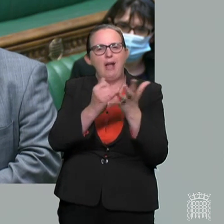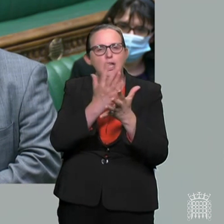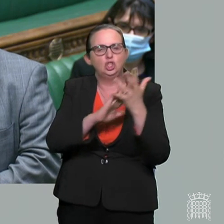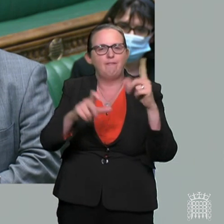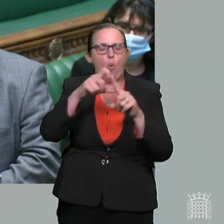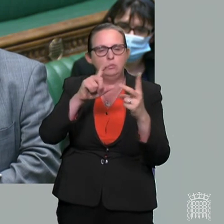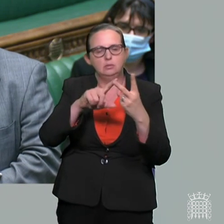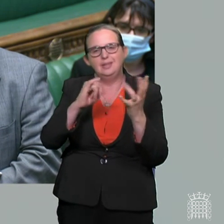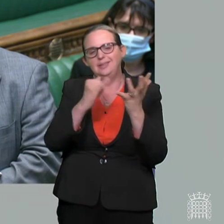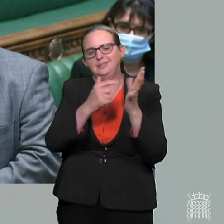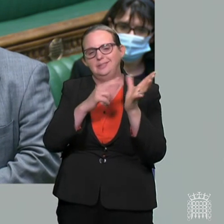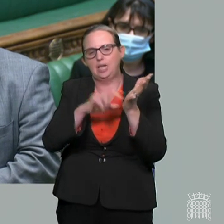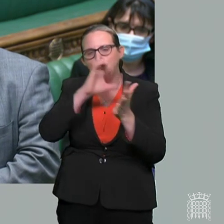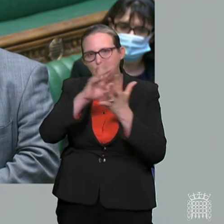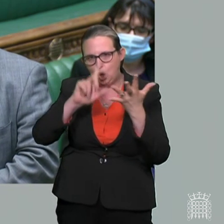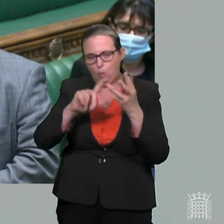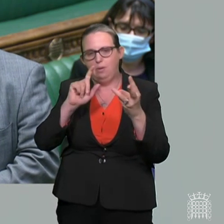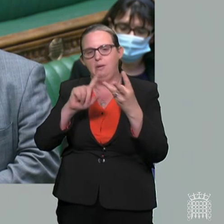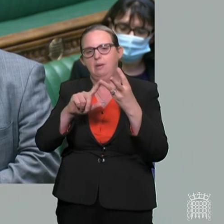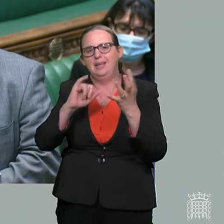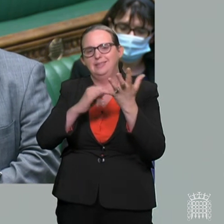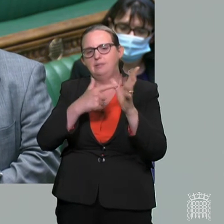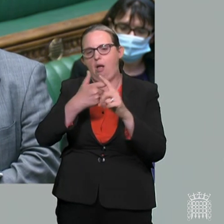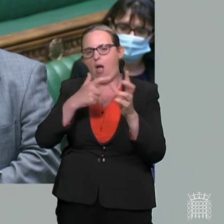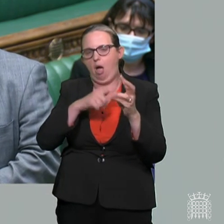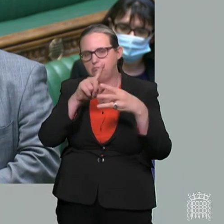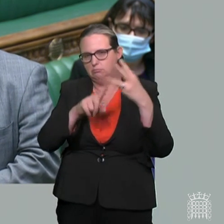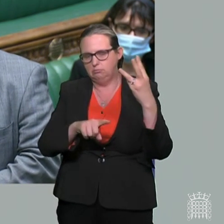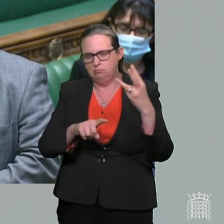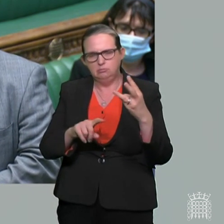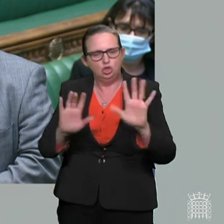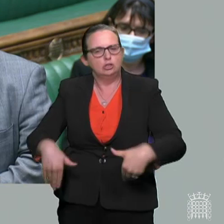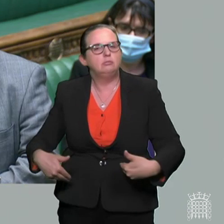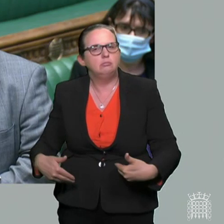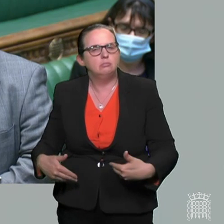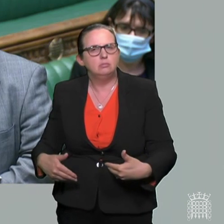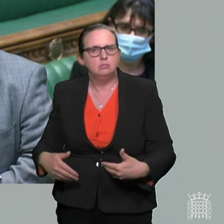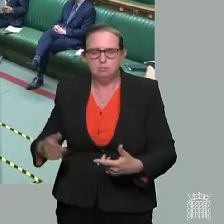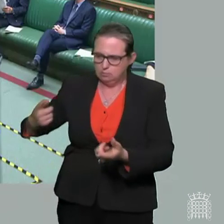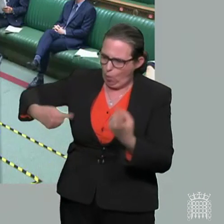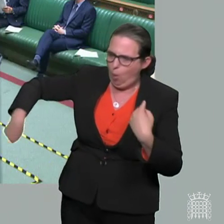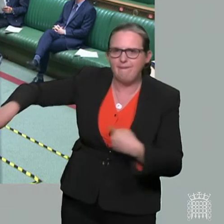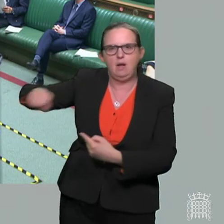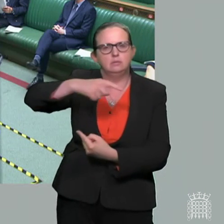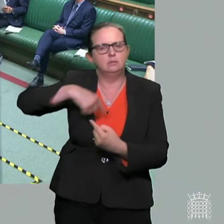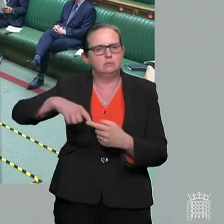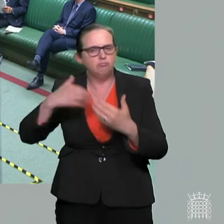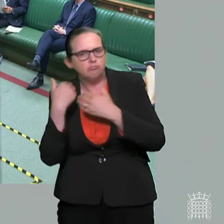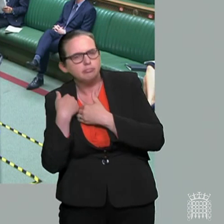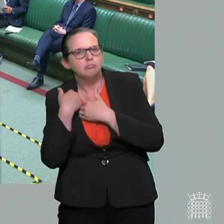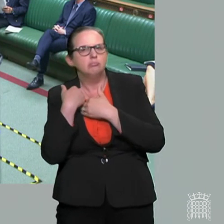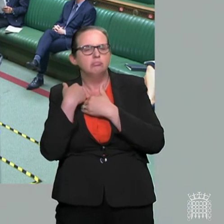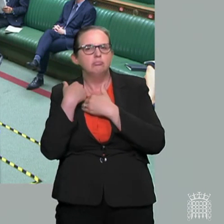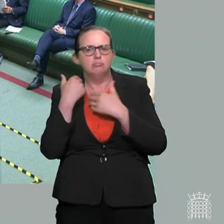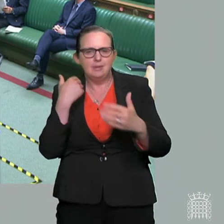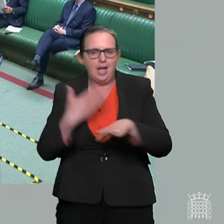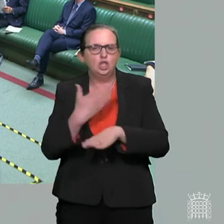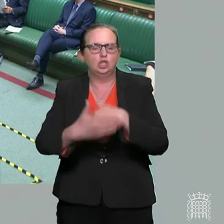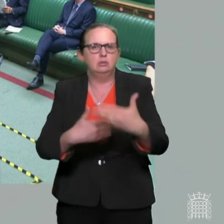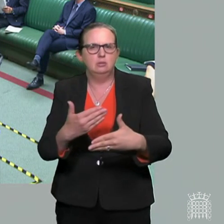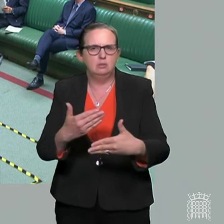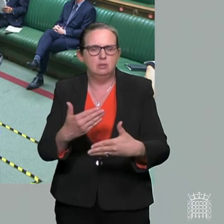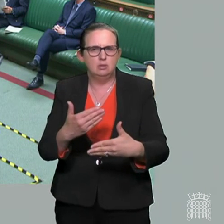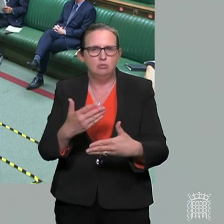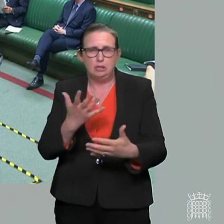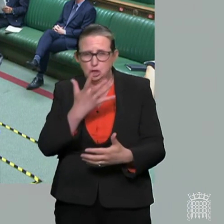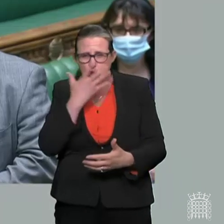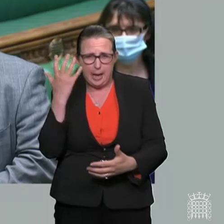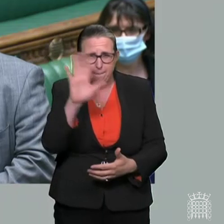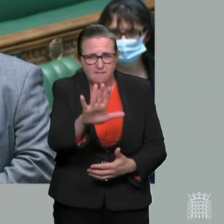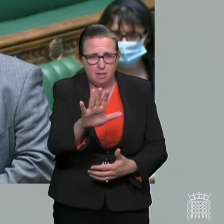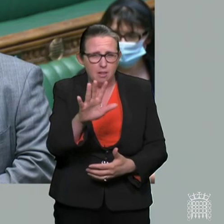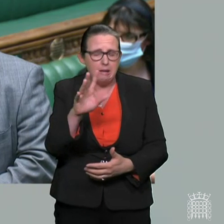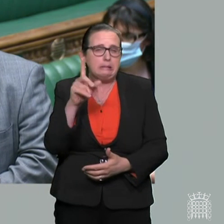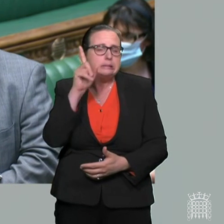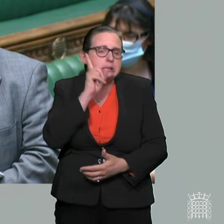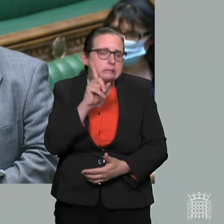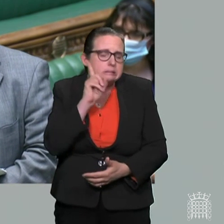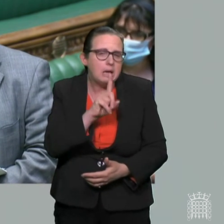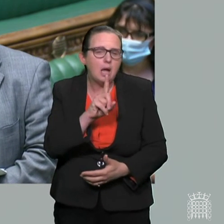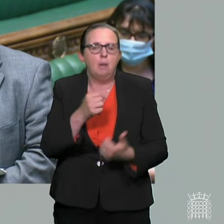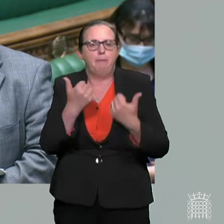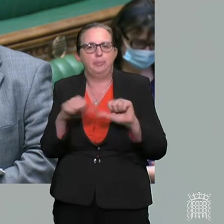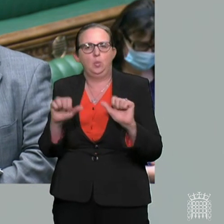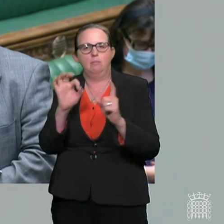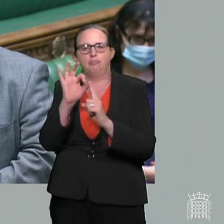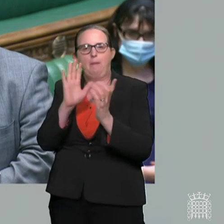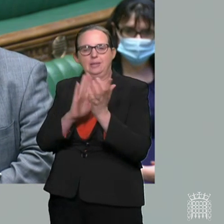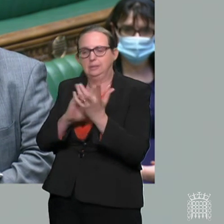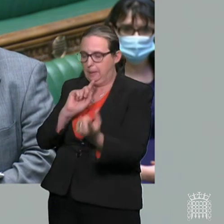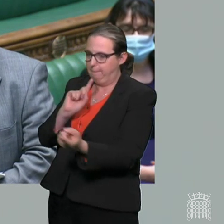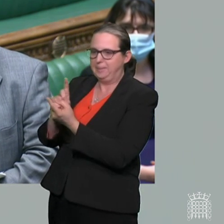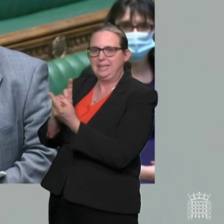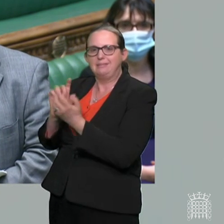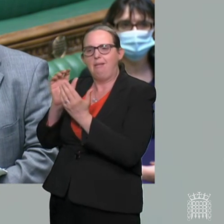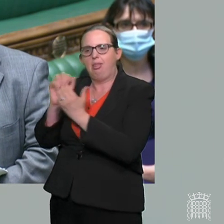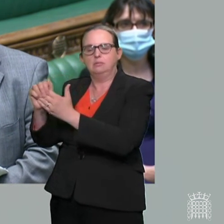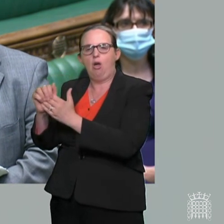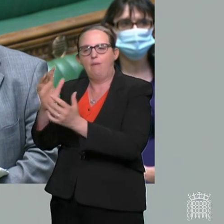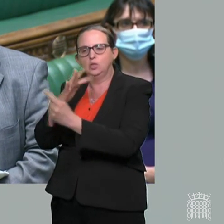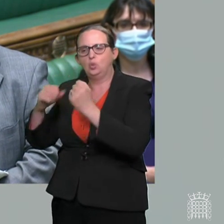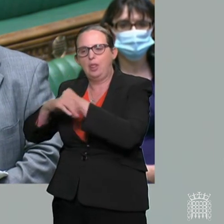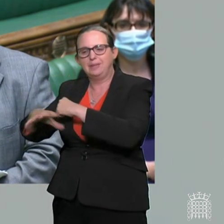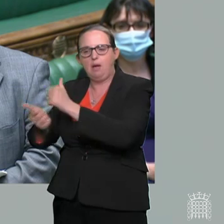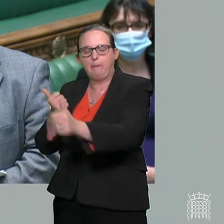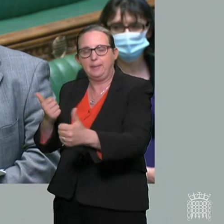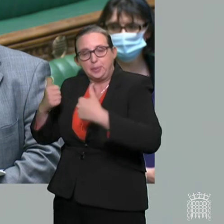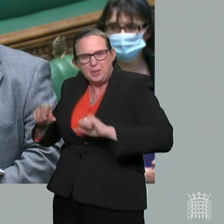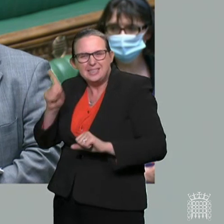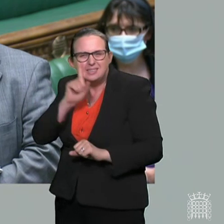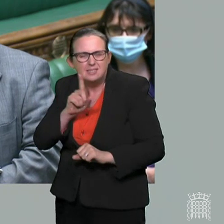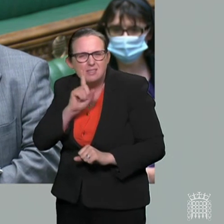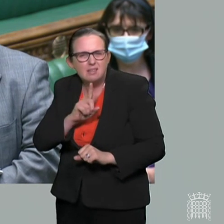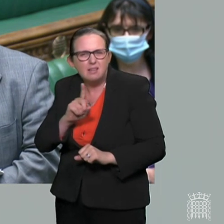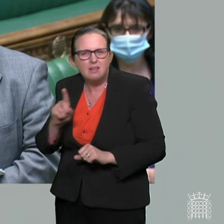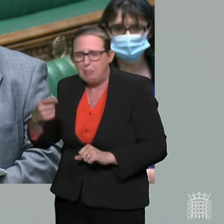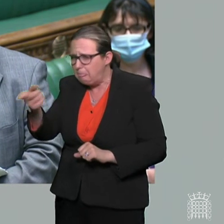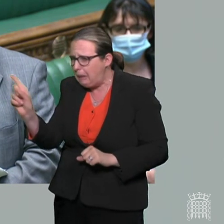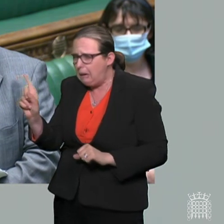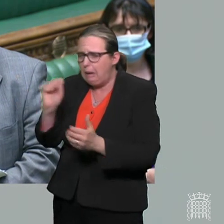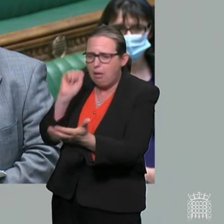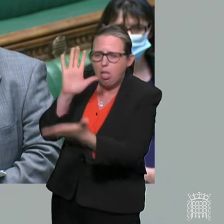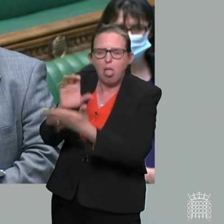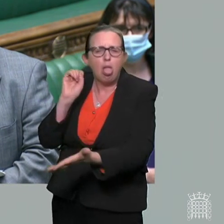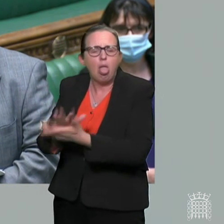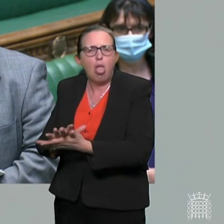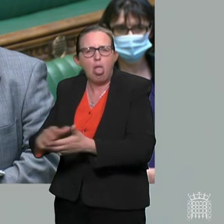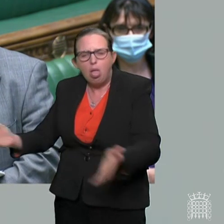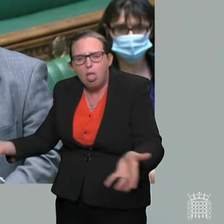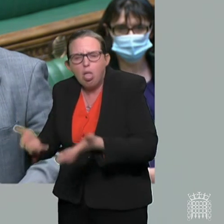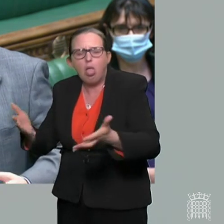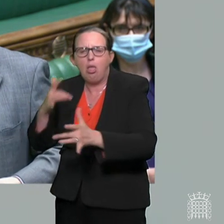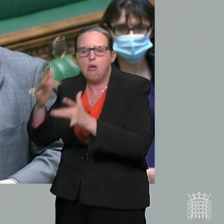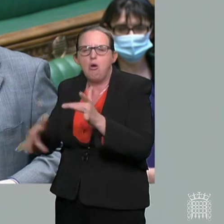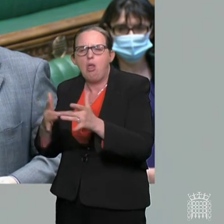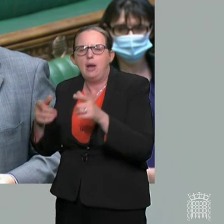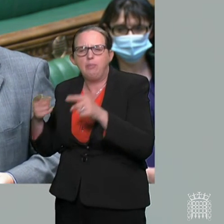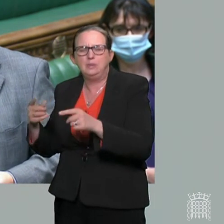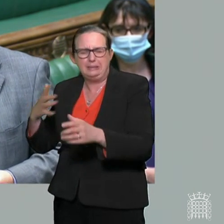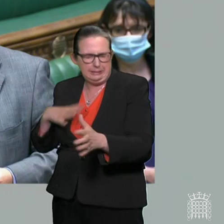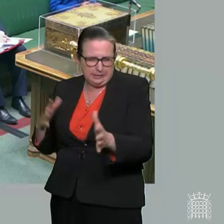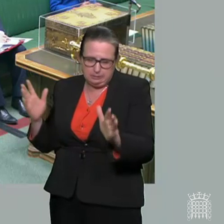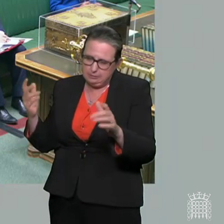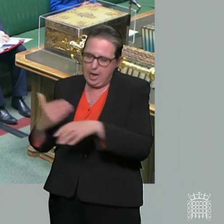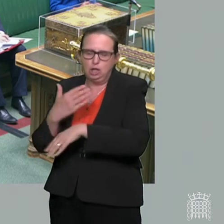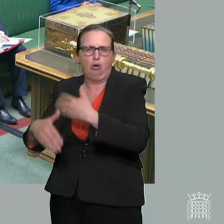Wherever there is racism, it falls on all of us to face it down and to call it out, and it is shameful that it took until last night for the Prime Minister to meet with the main social media companies and finally wake up to the fact that those who publish and promote vile racist online abuse need to be faced down and sanctioned.